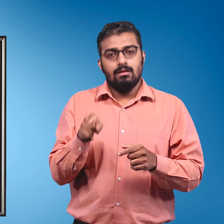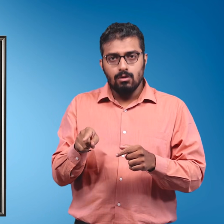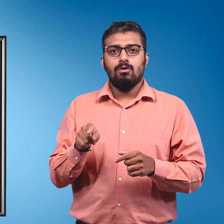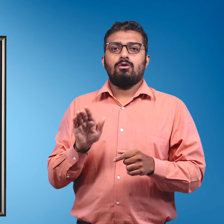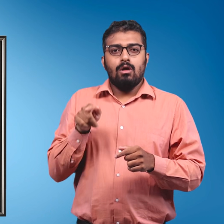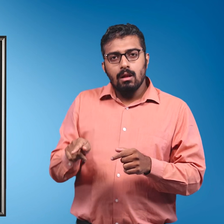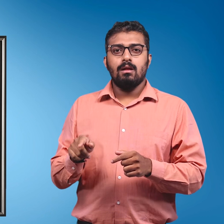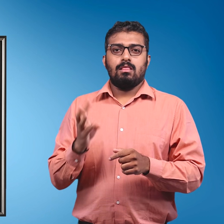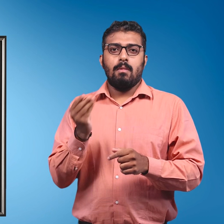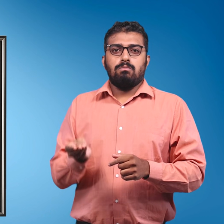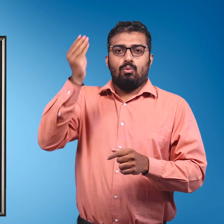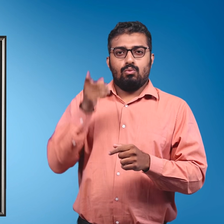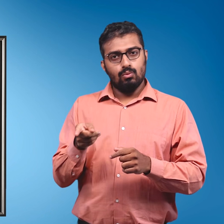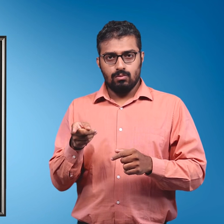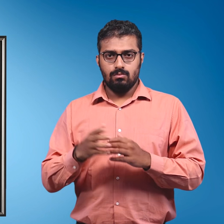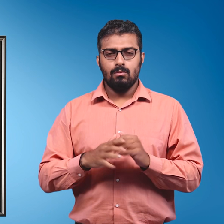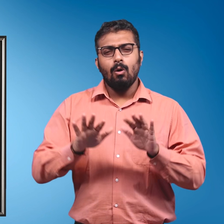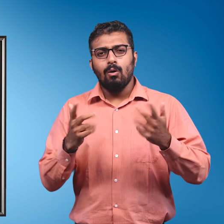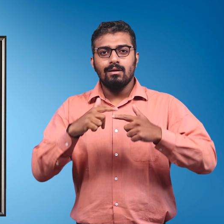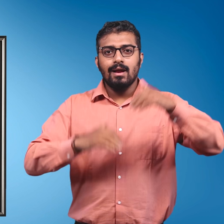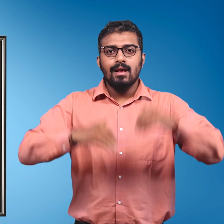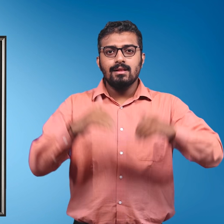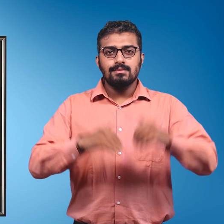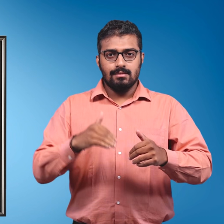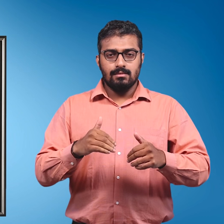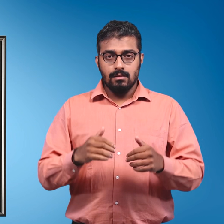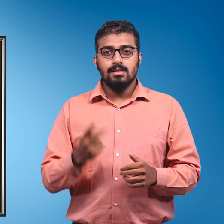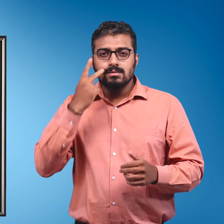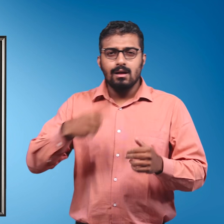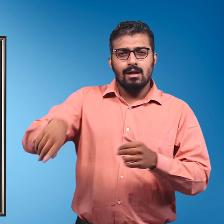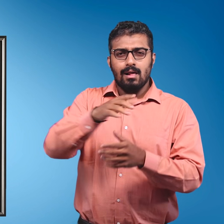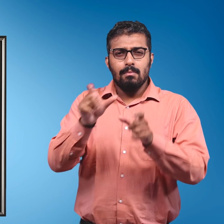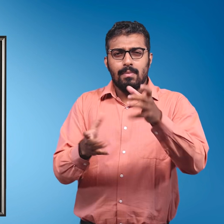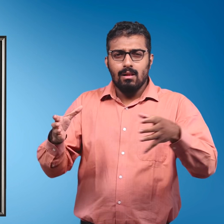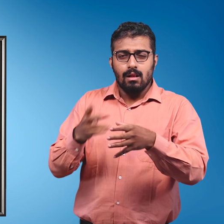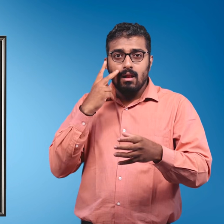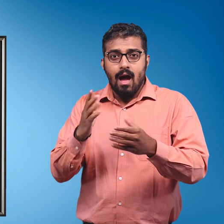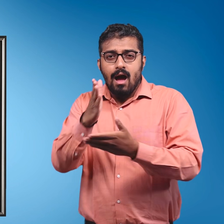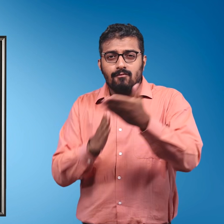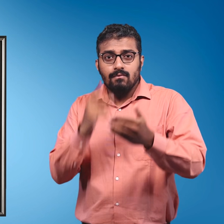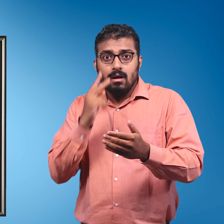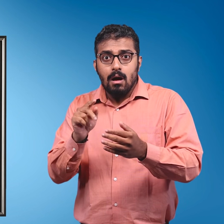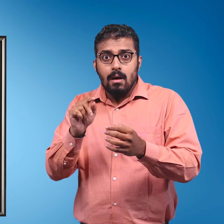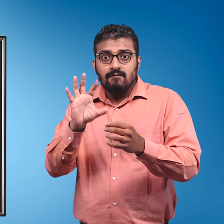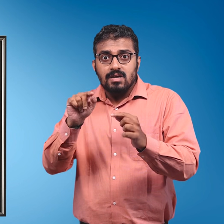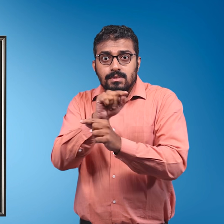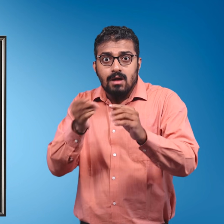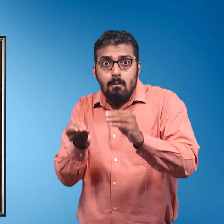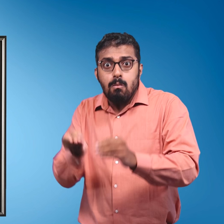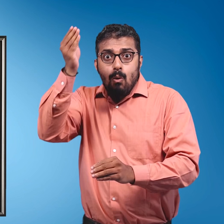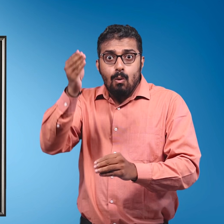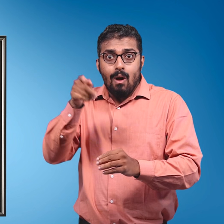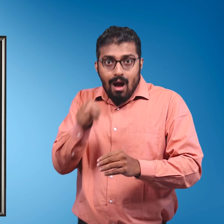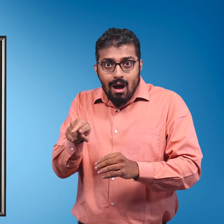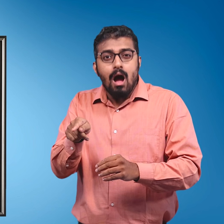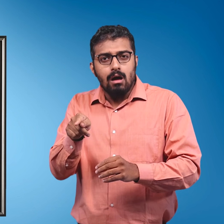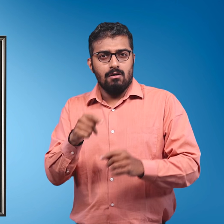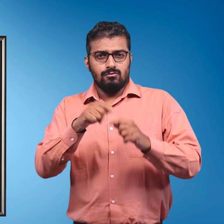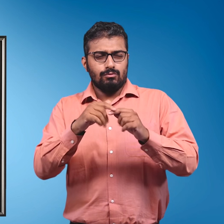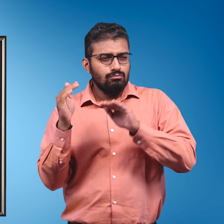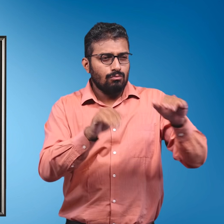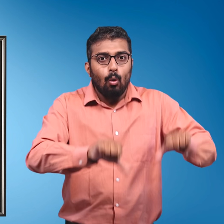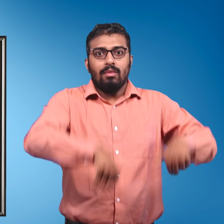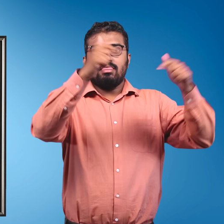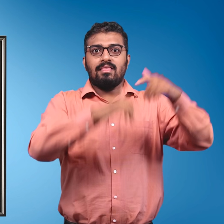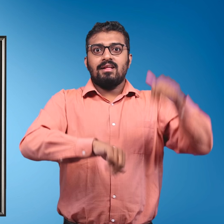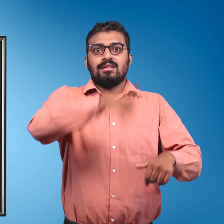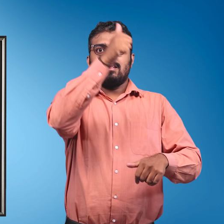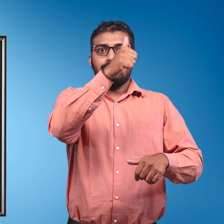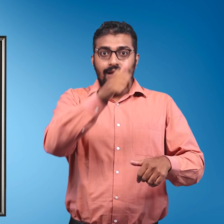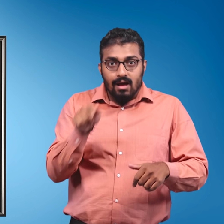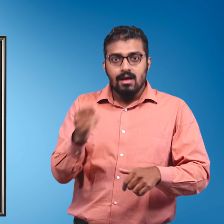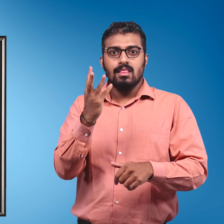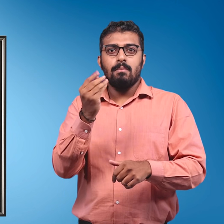This is also called a simple majority. In elections, it refers to the winning elections by getting more than half of the seats.